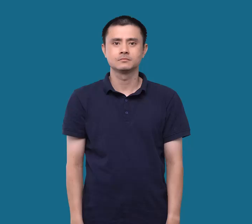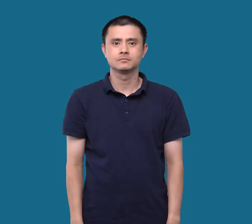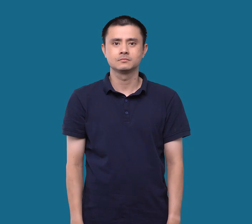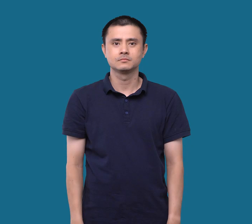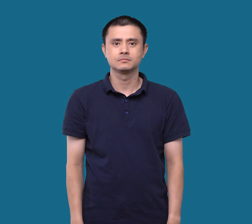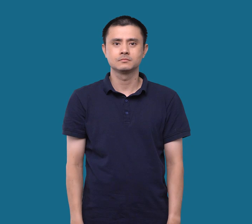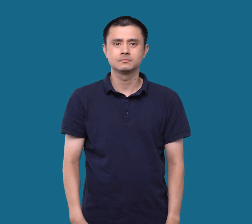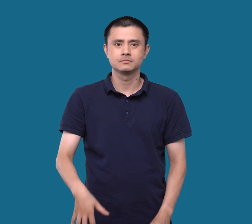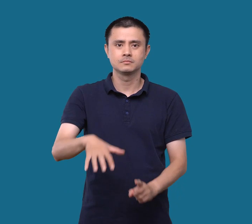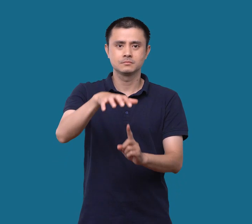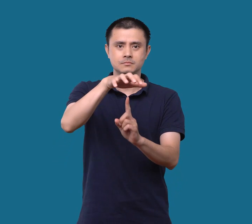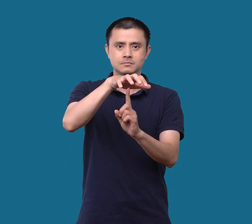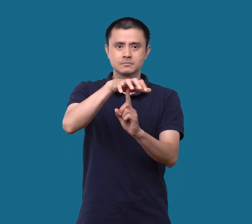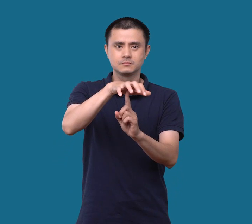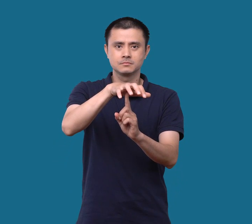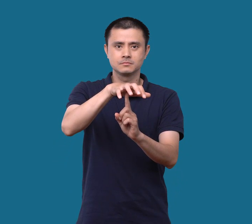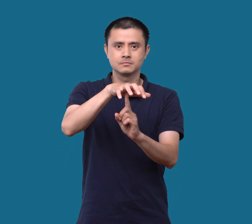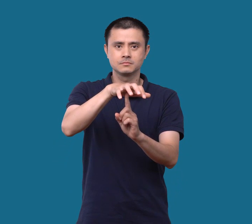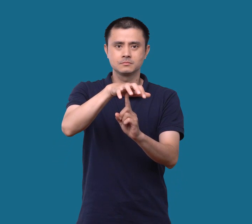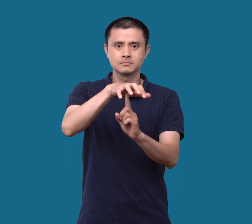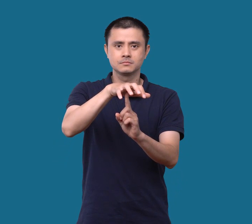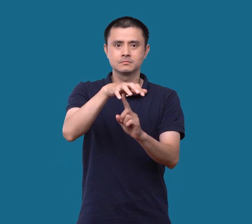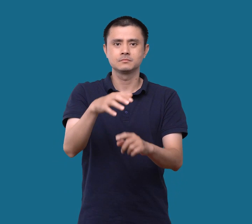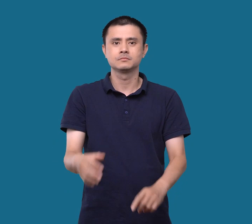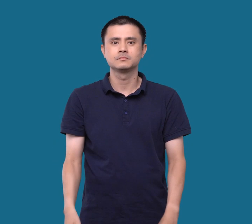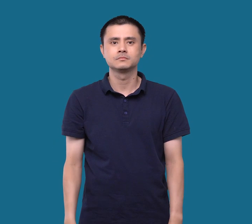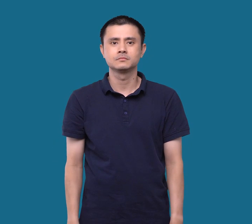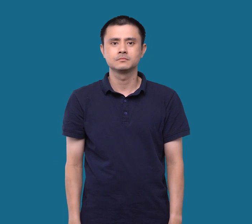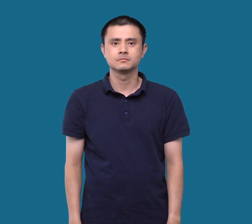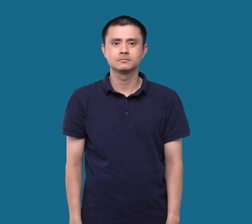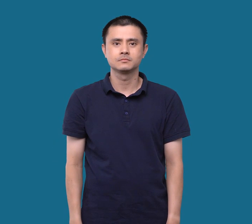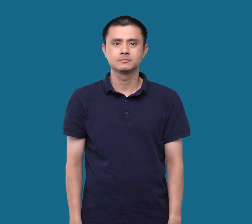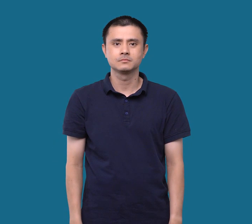lọng